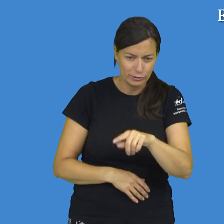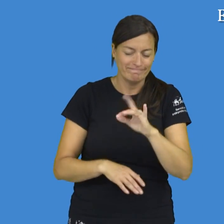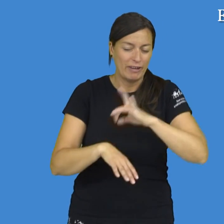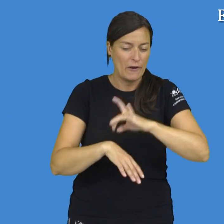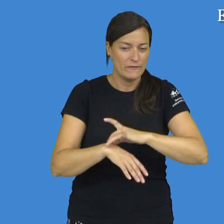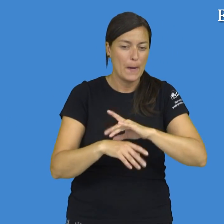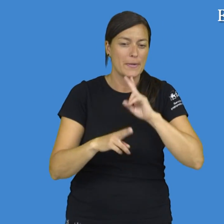enfermo